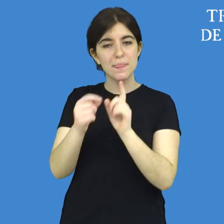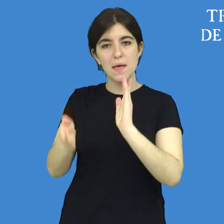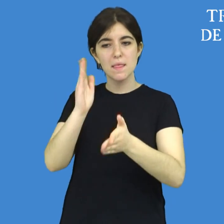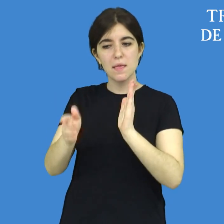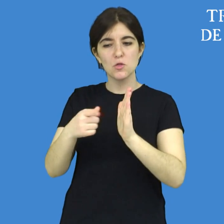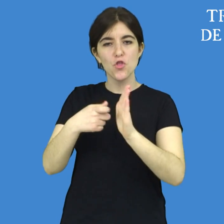terapia